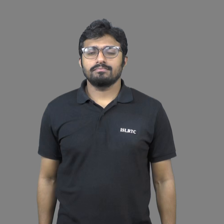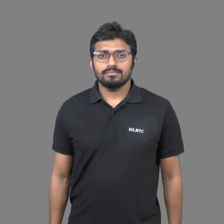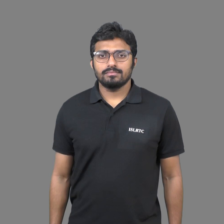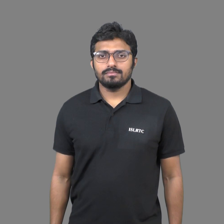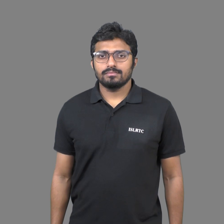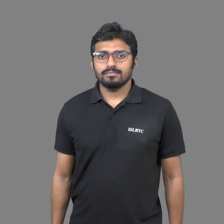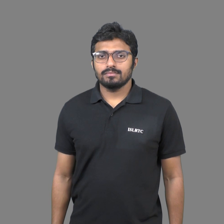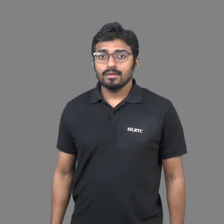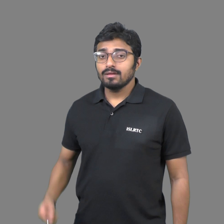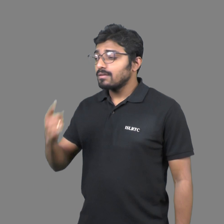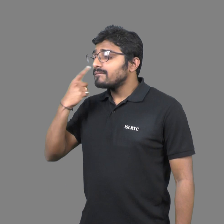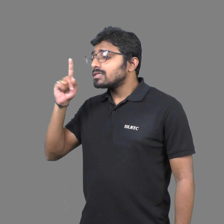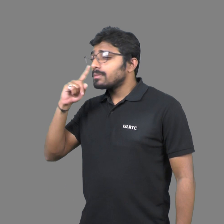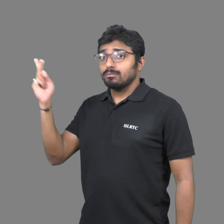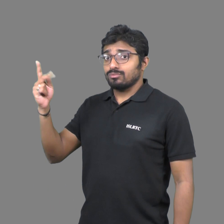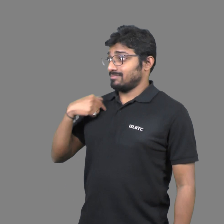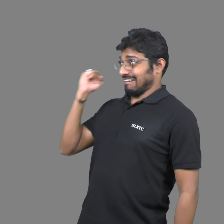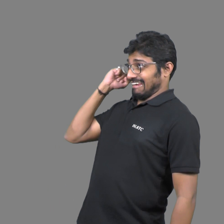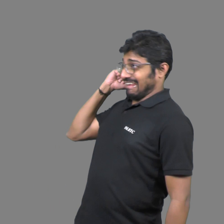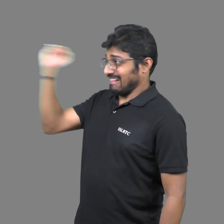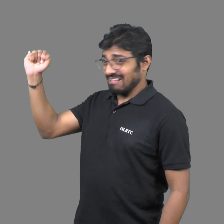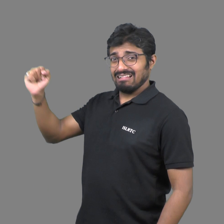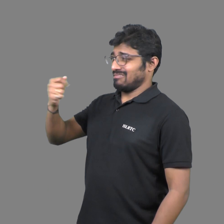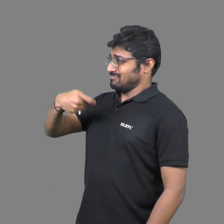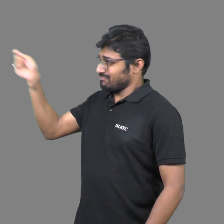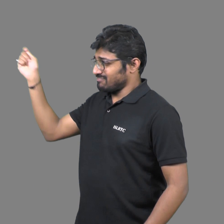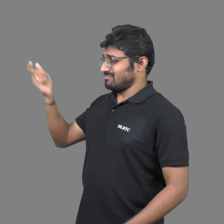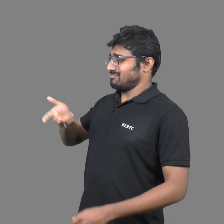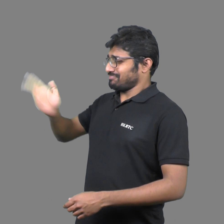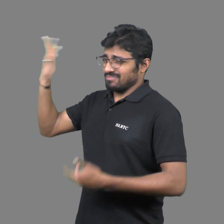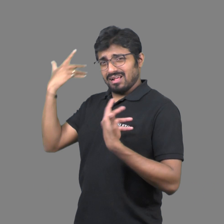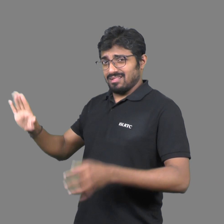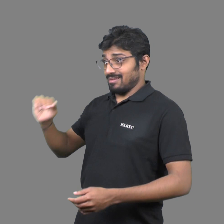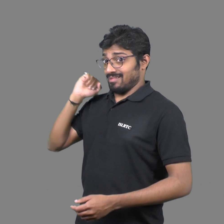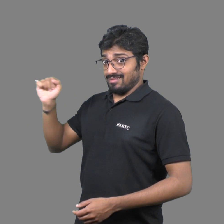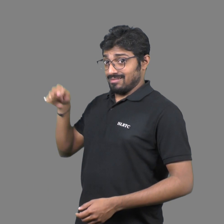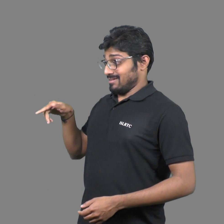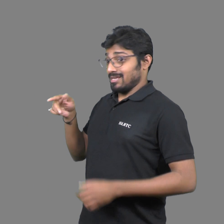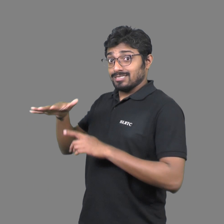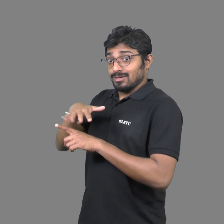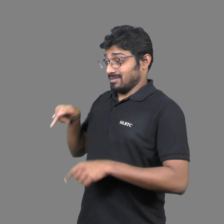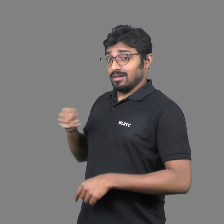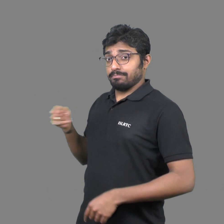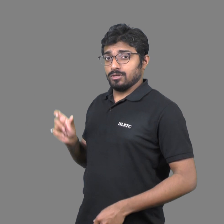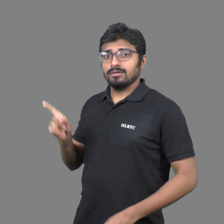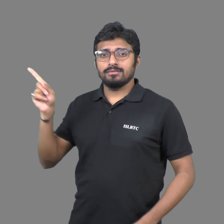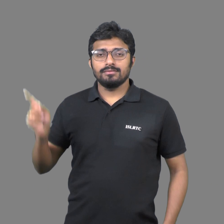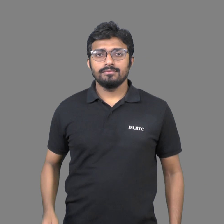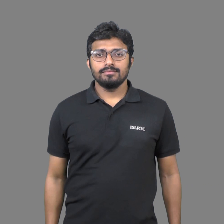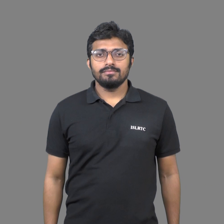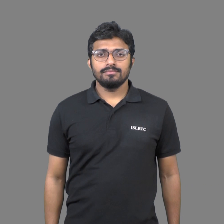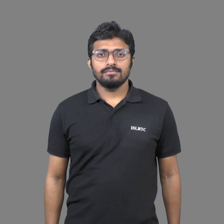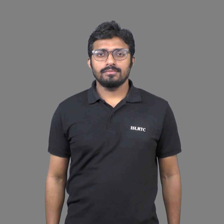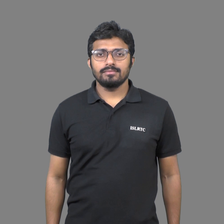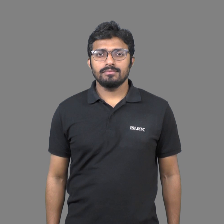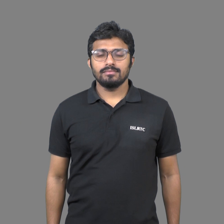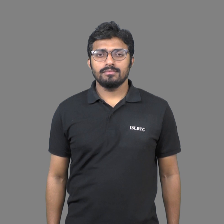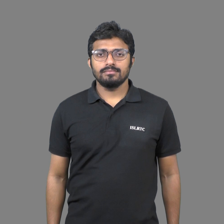Parricide